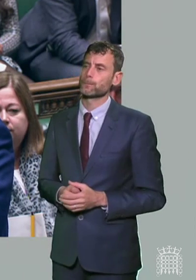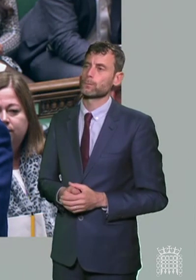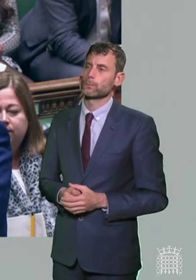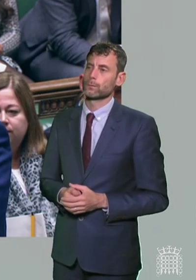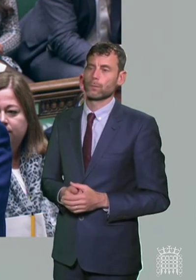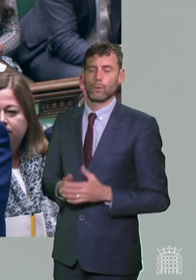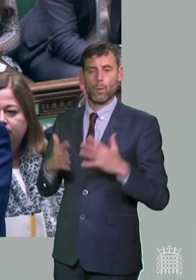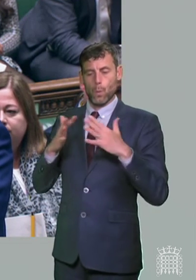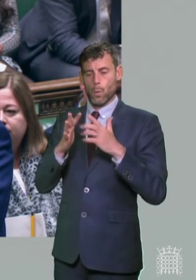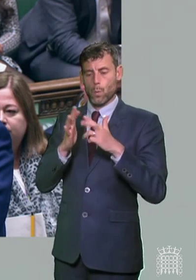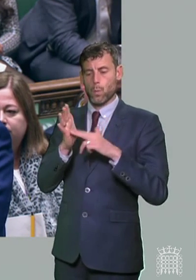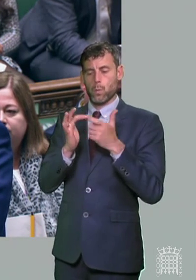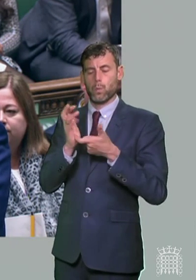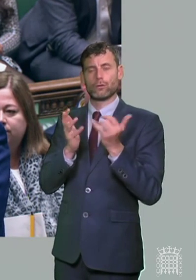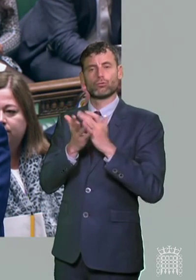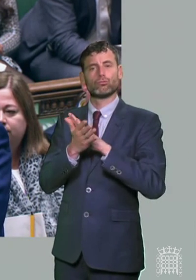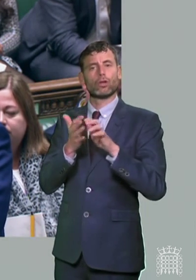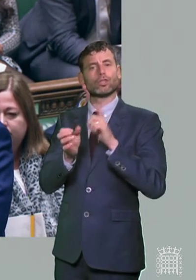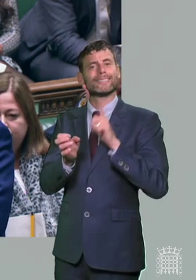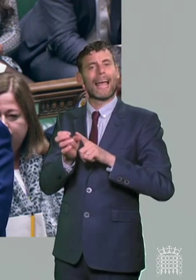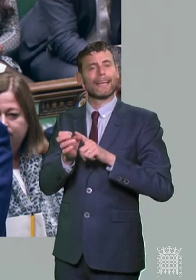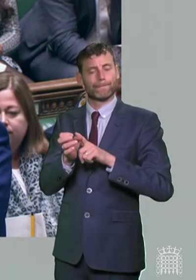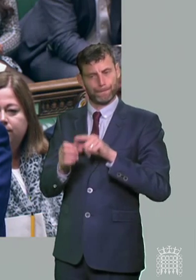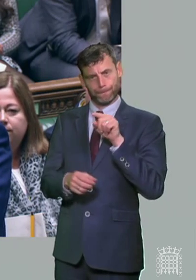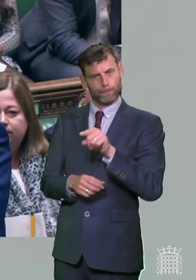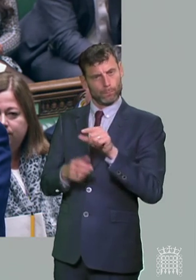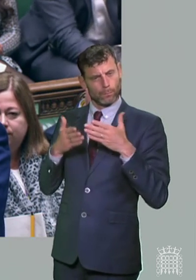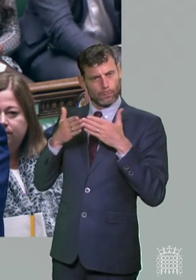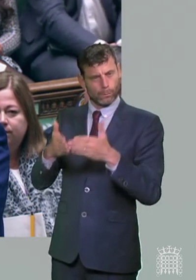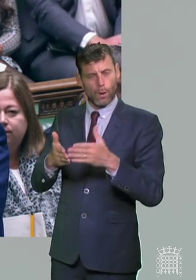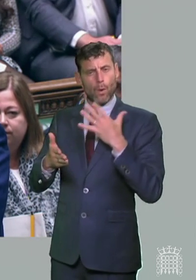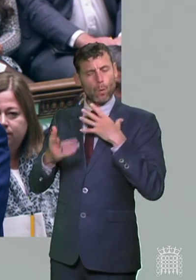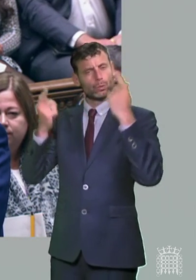On Windrush Day, we celebrate all those who have made Scotland and the UK their home.